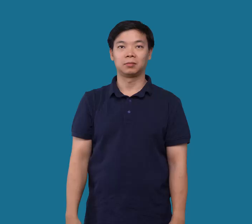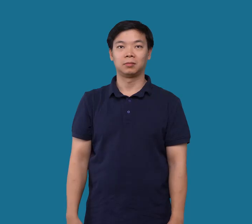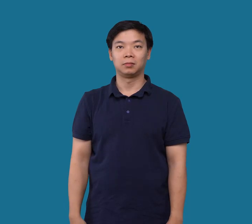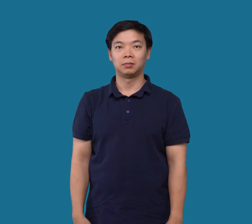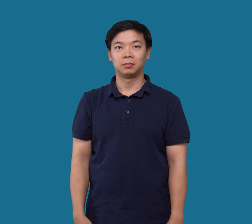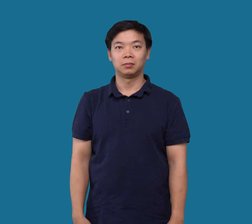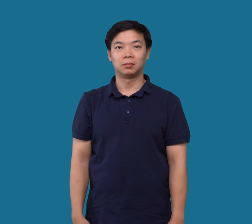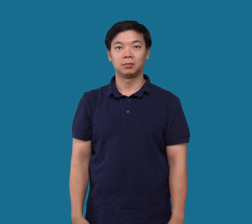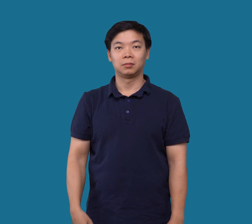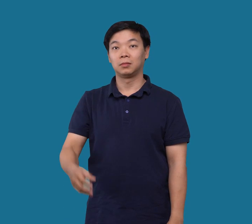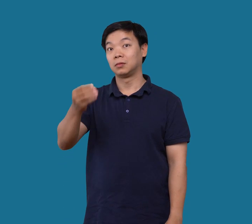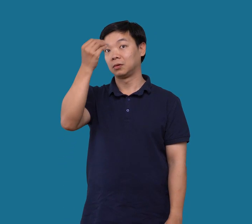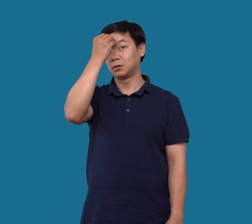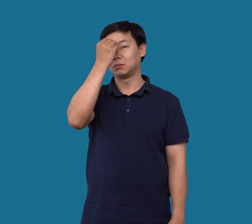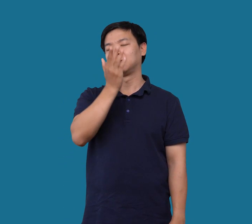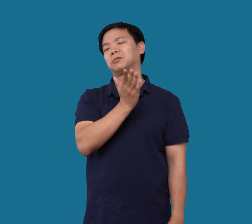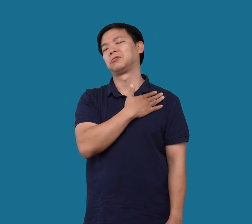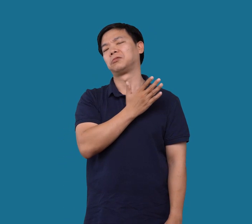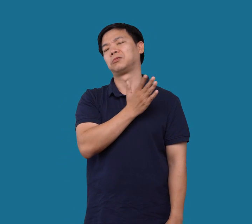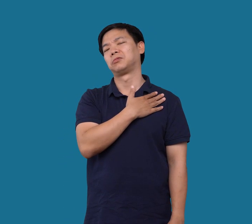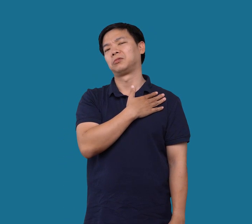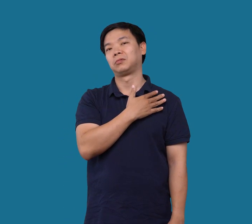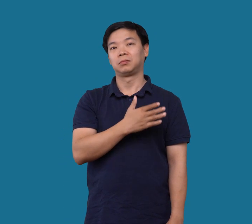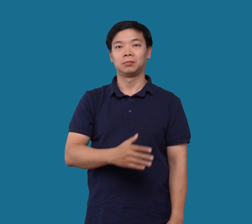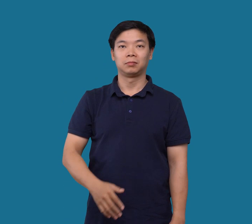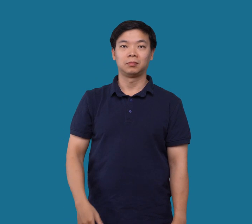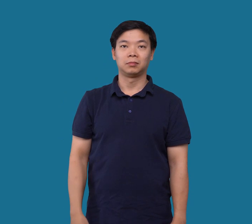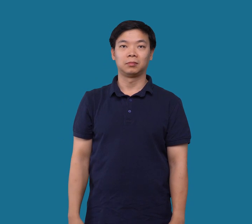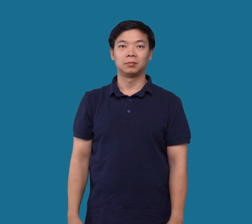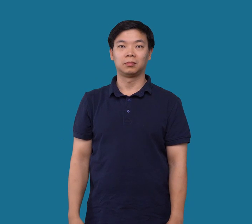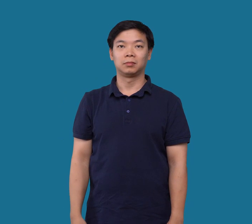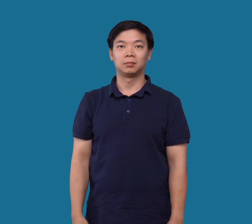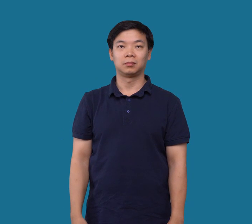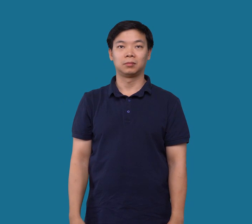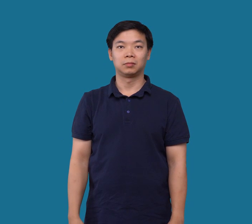lười học